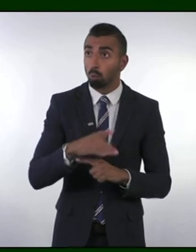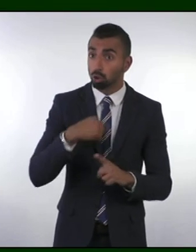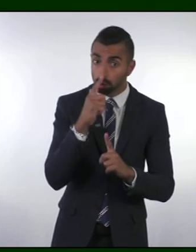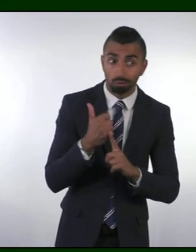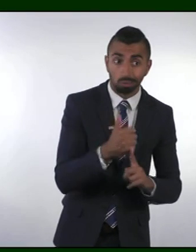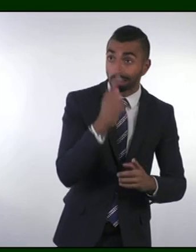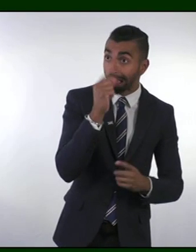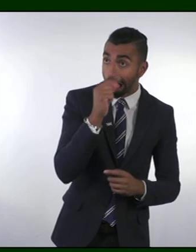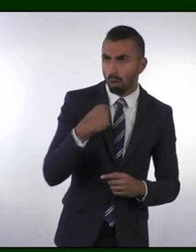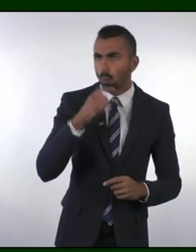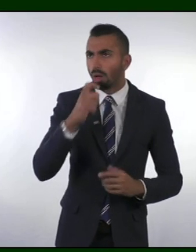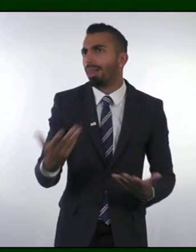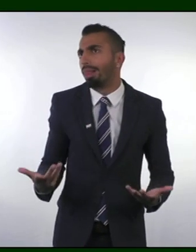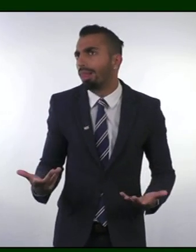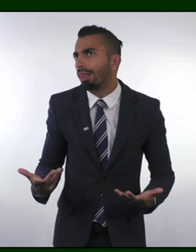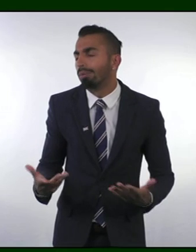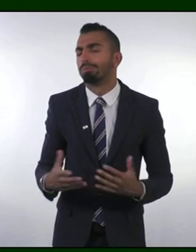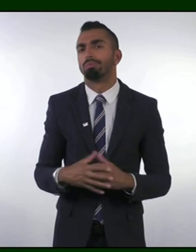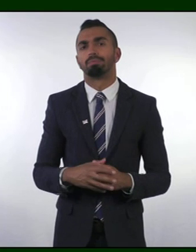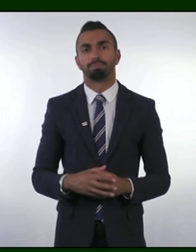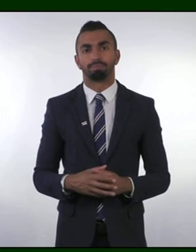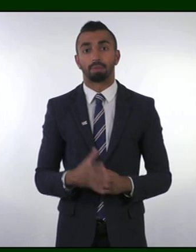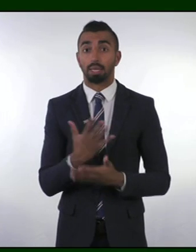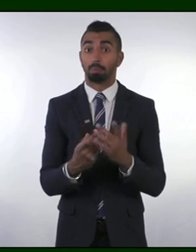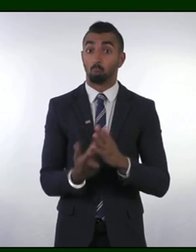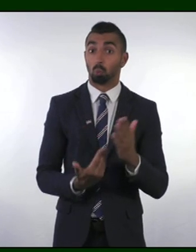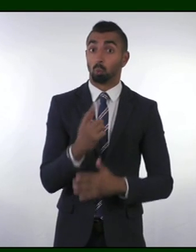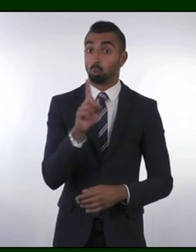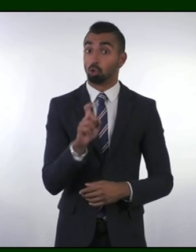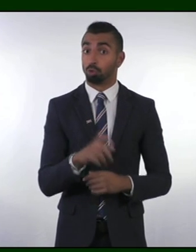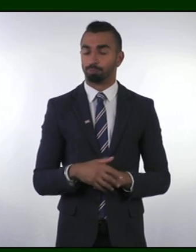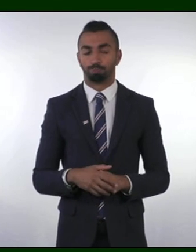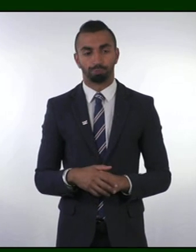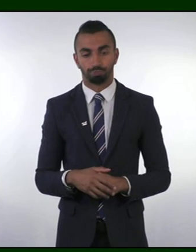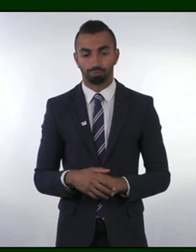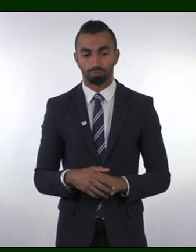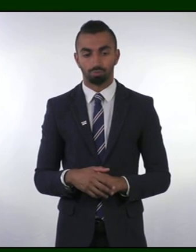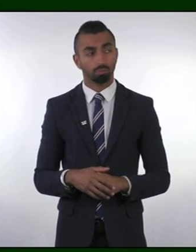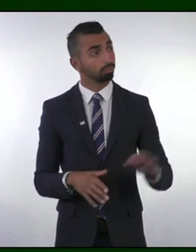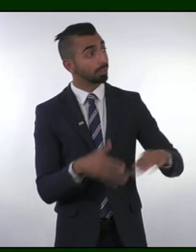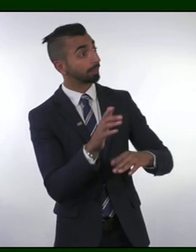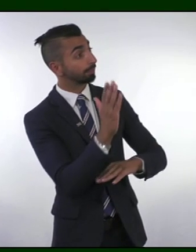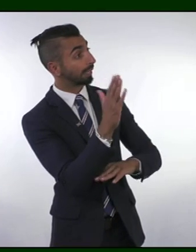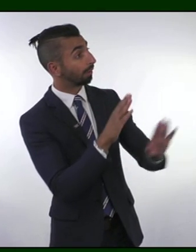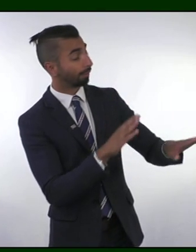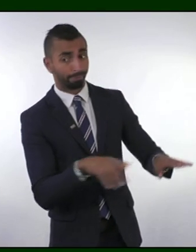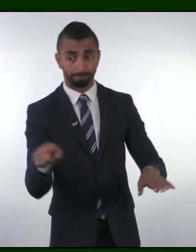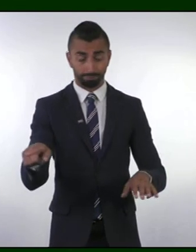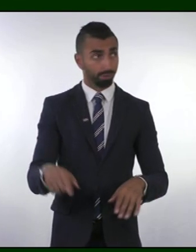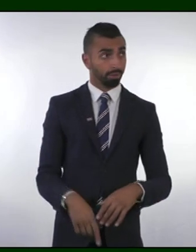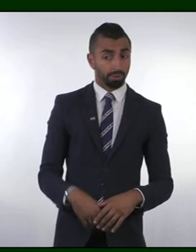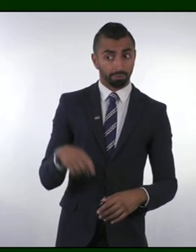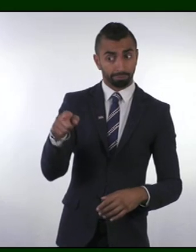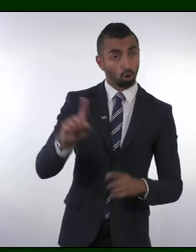Many Opposition Members would have us extend the furlough scheme indefinitely, but that would simply extend false hope.